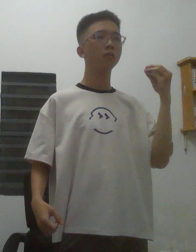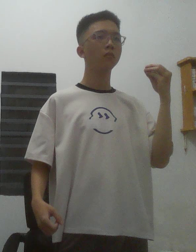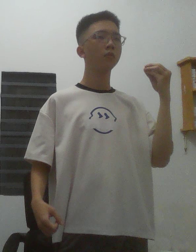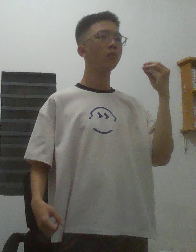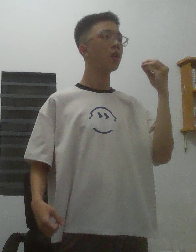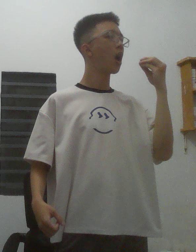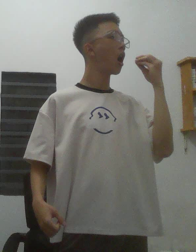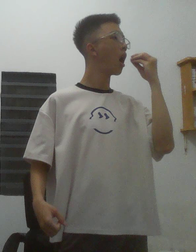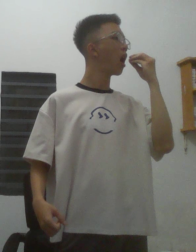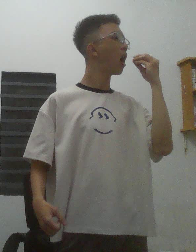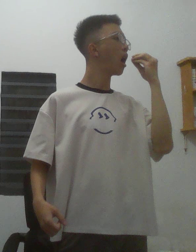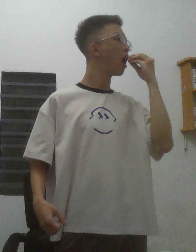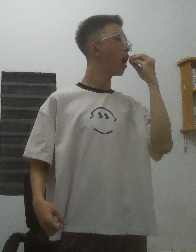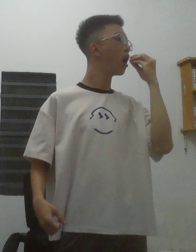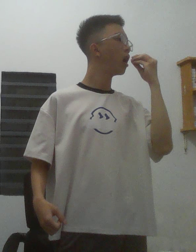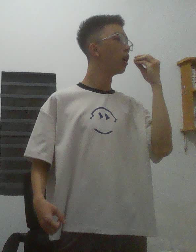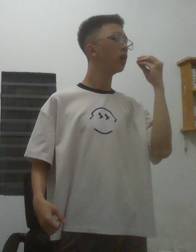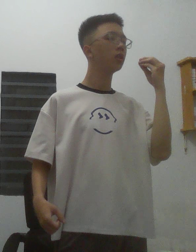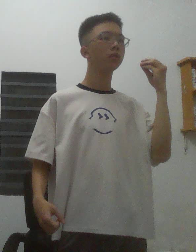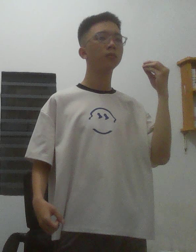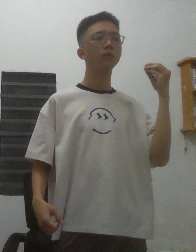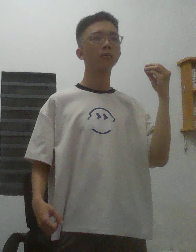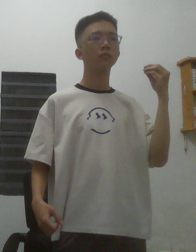an